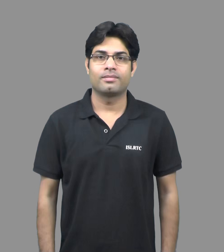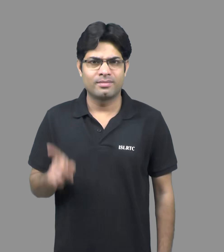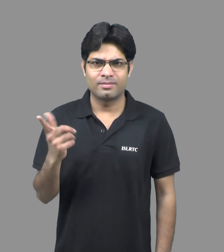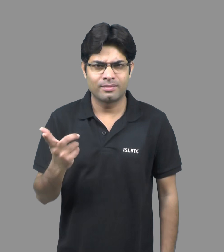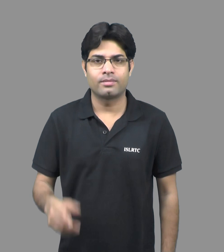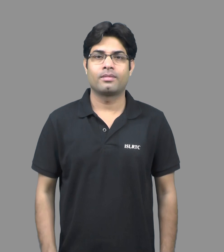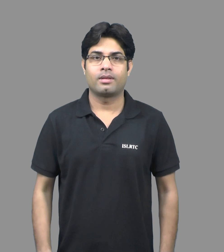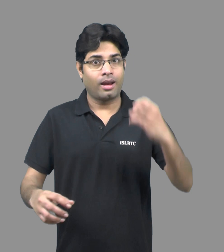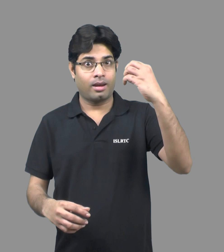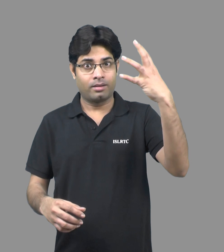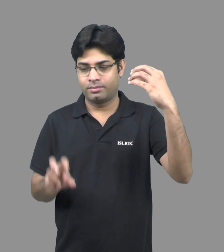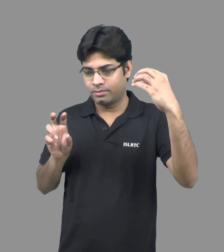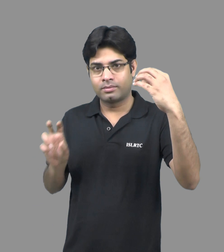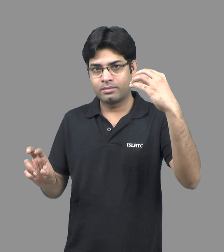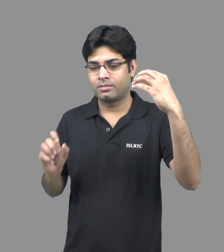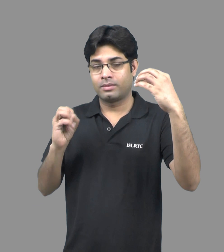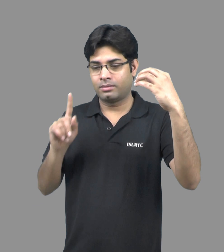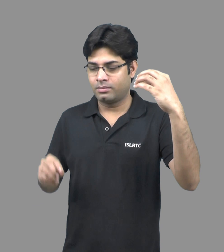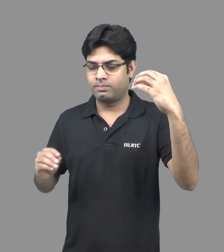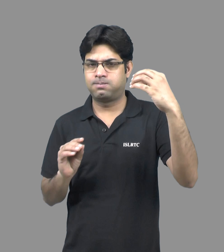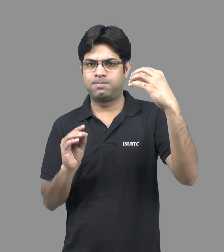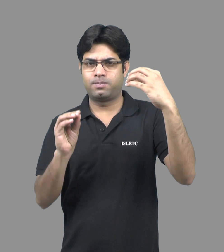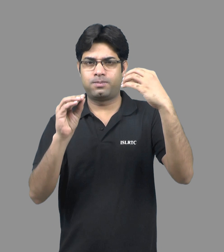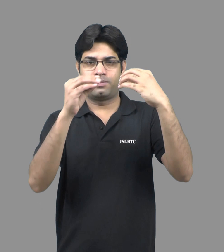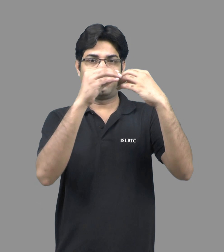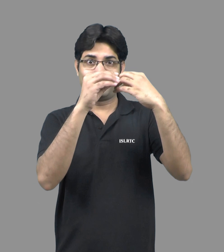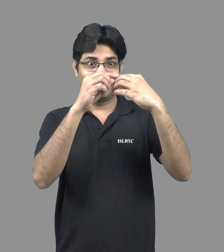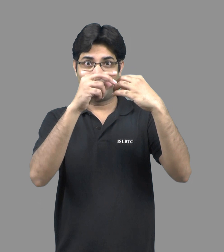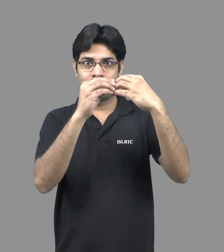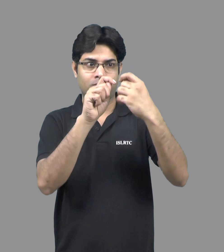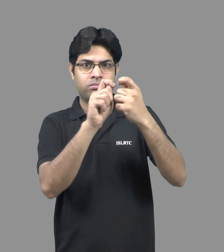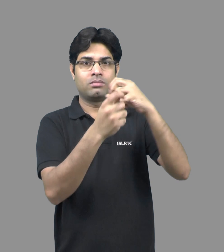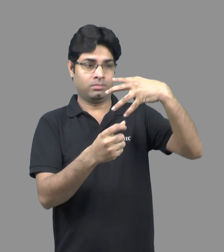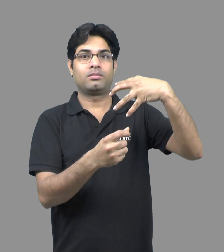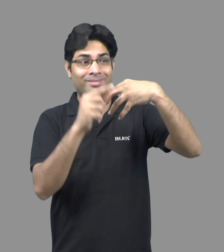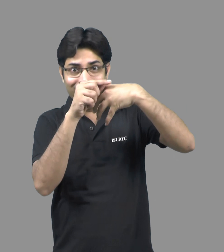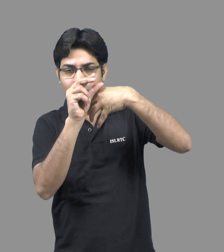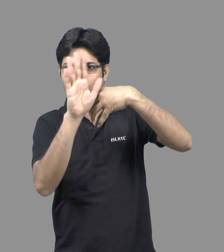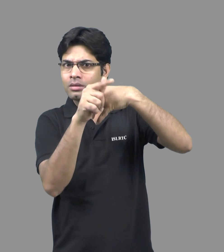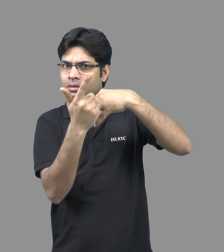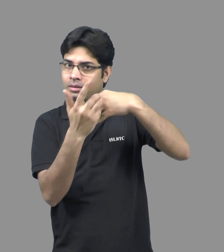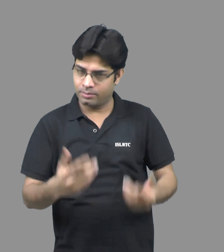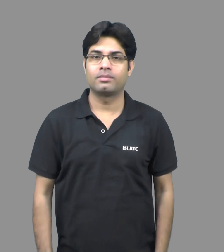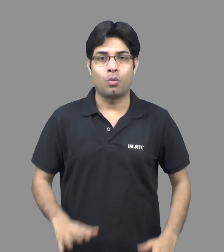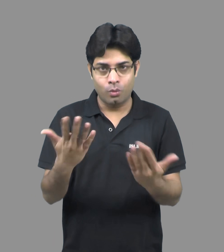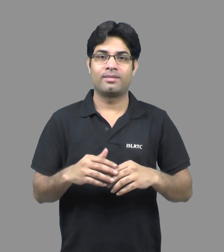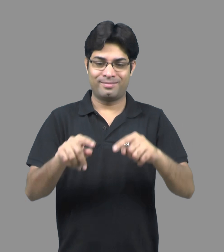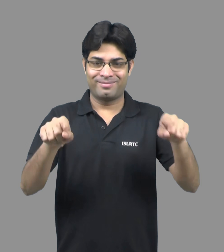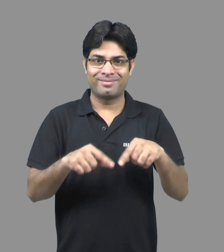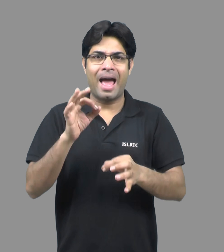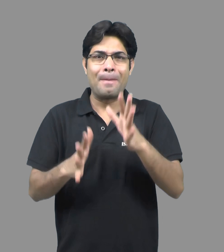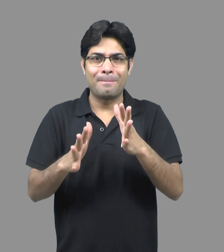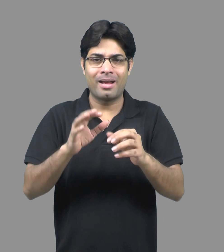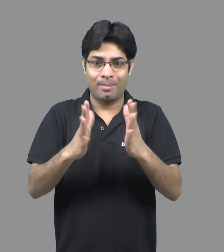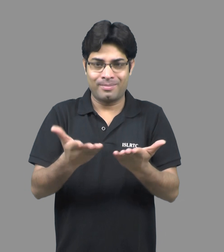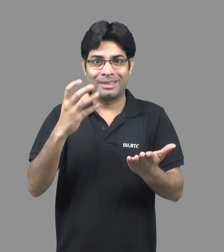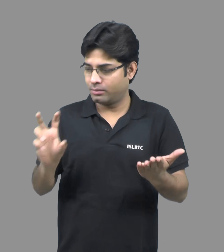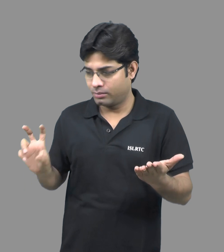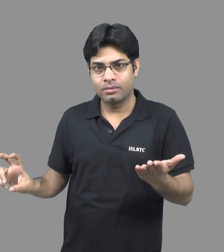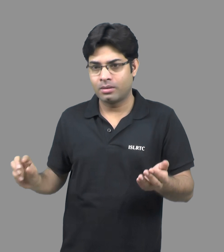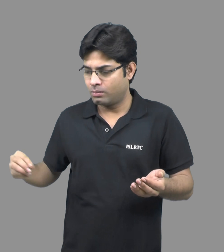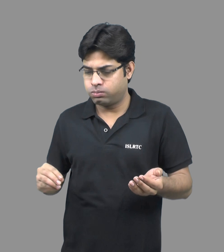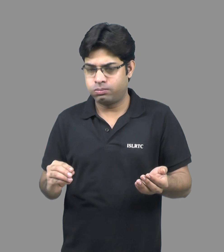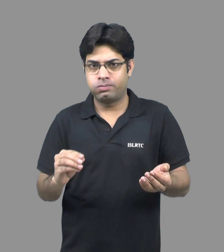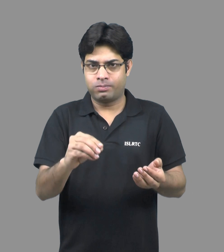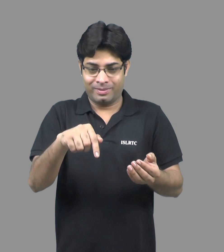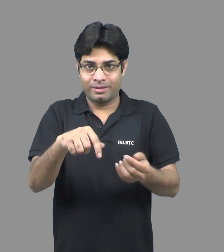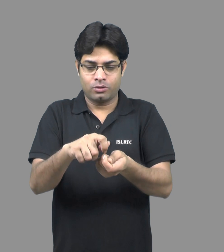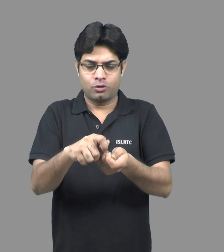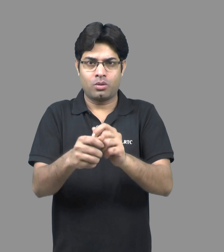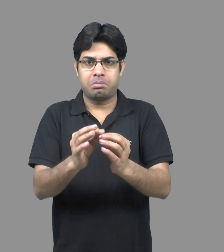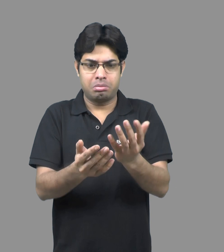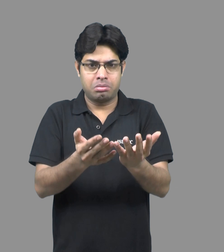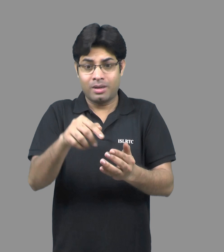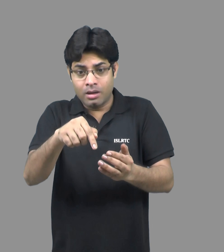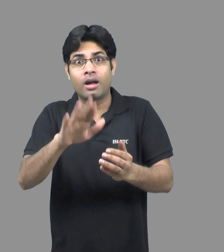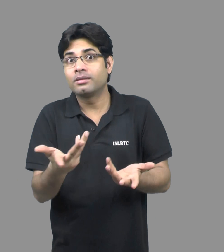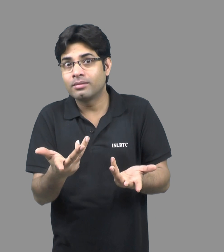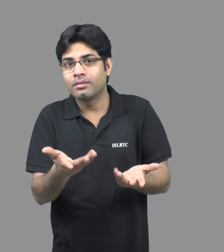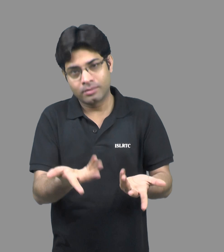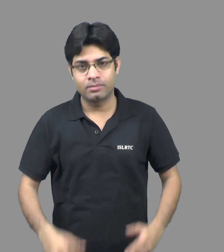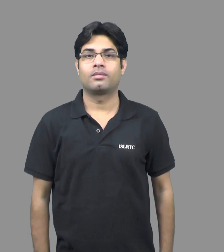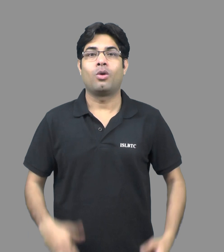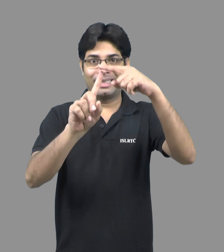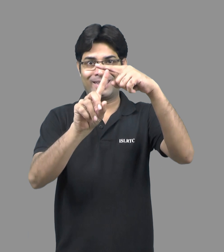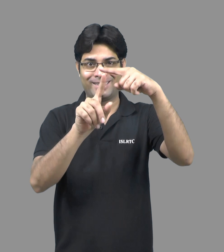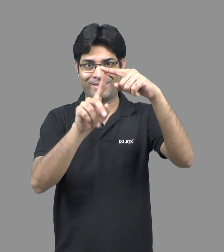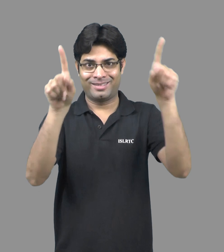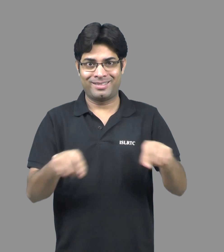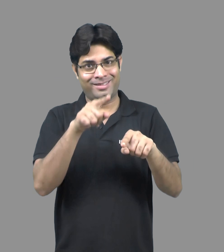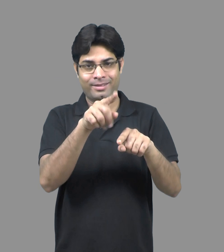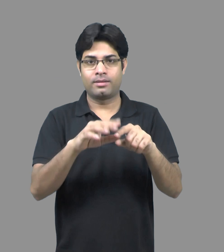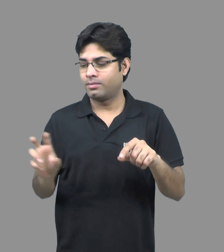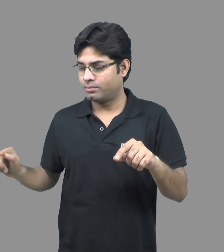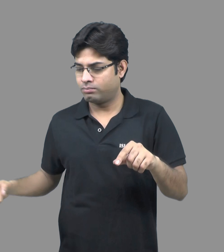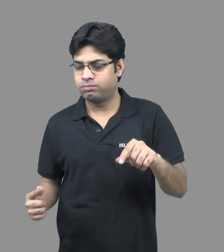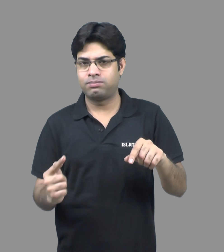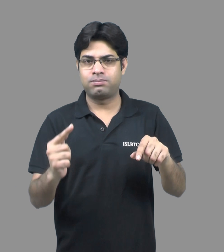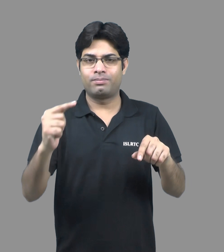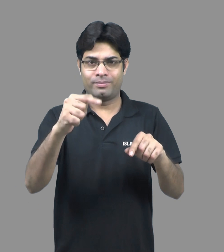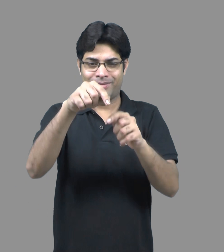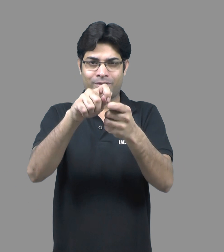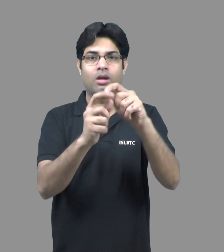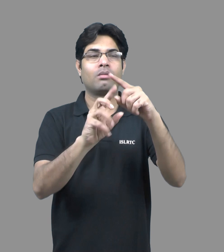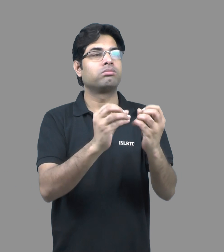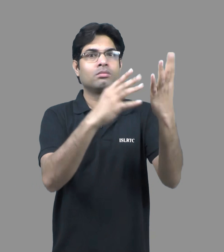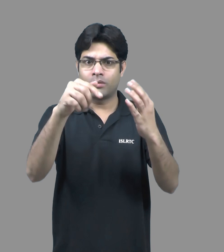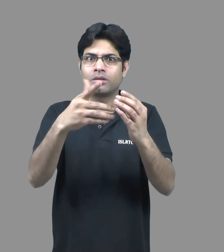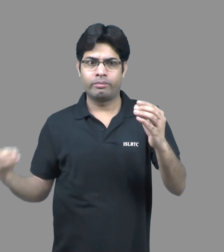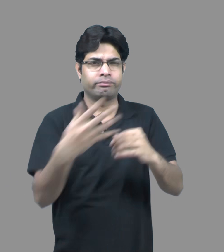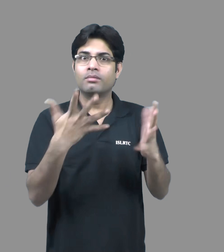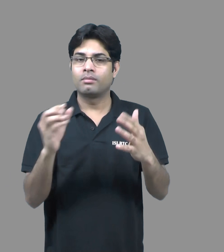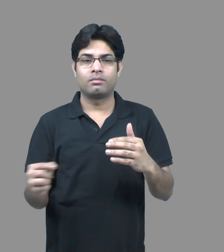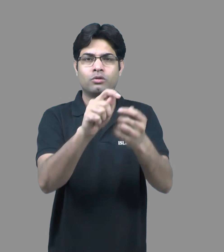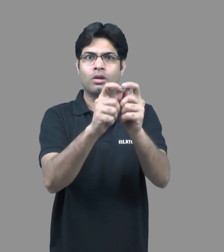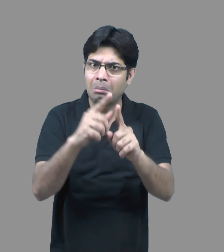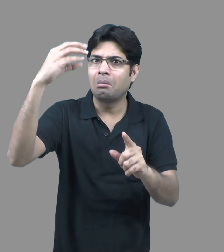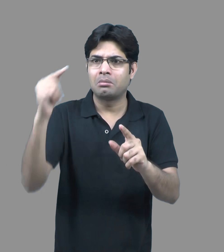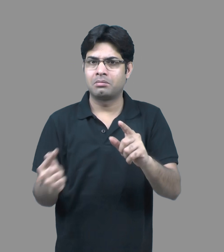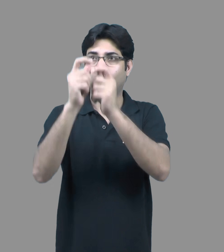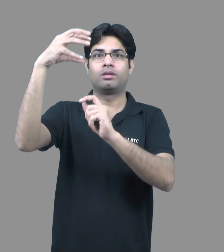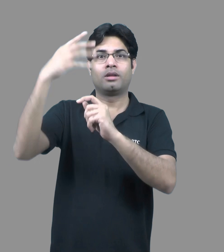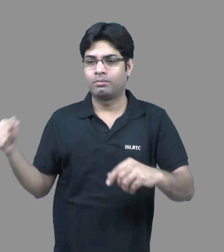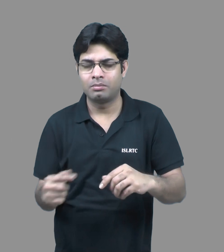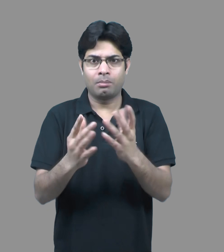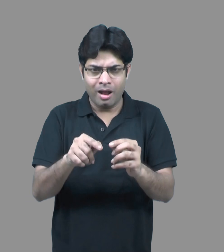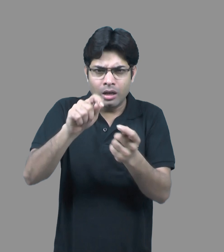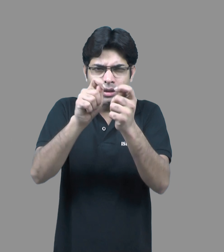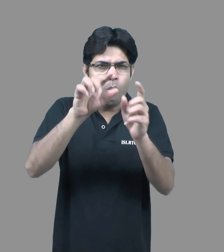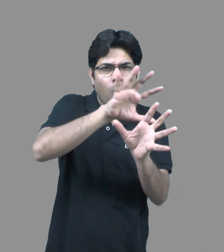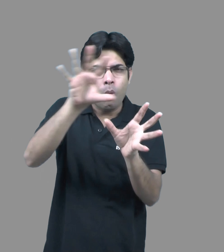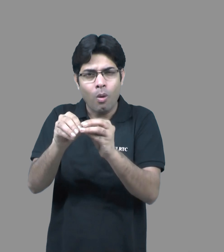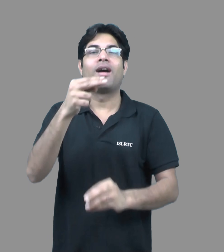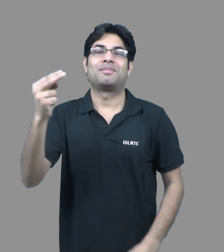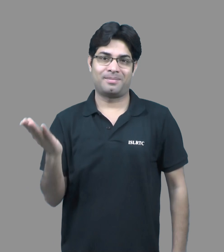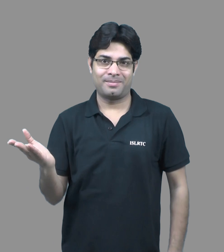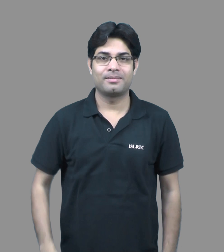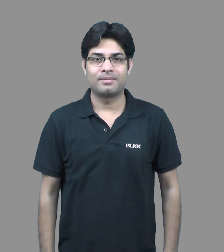Electrical Load